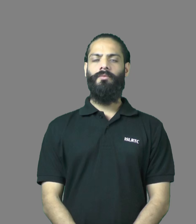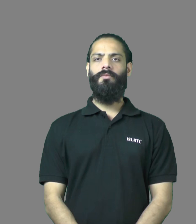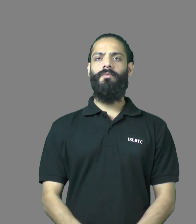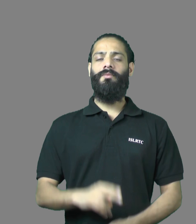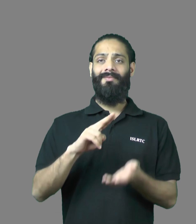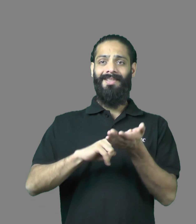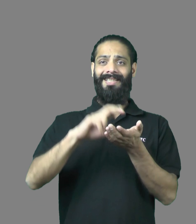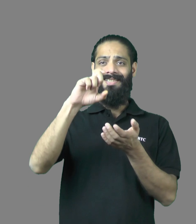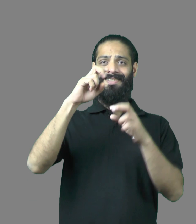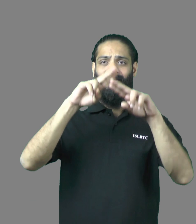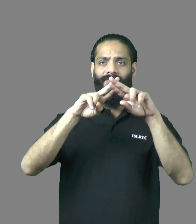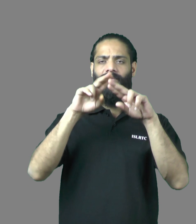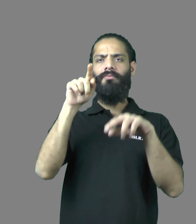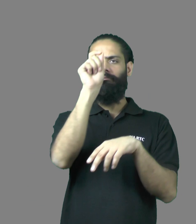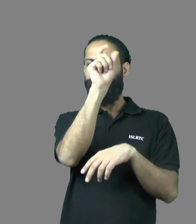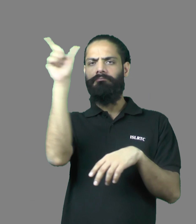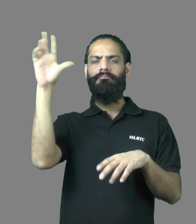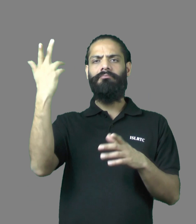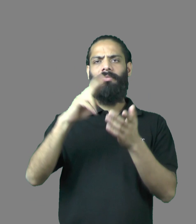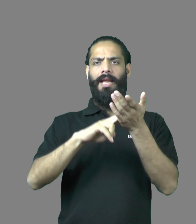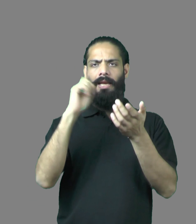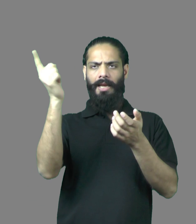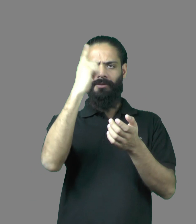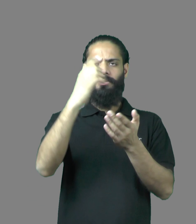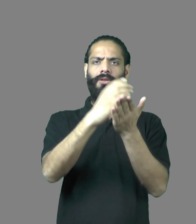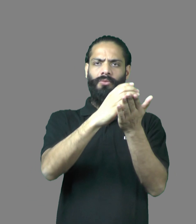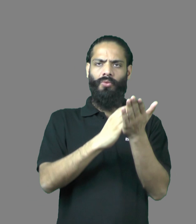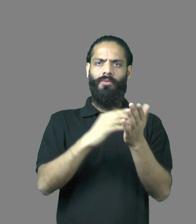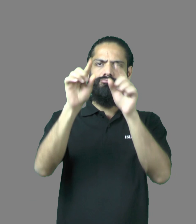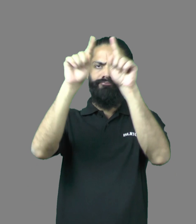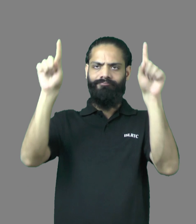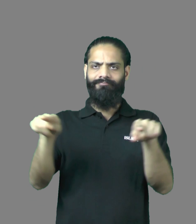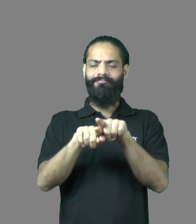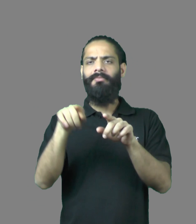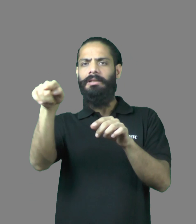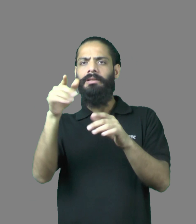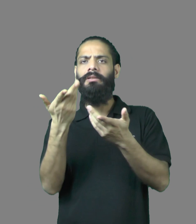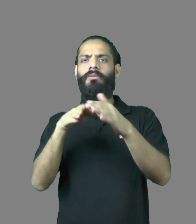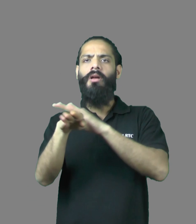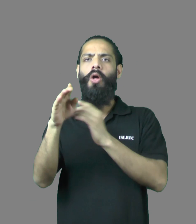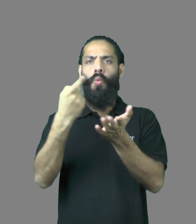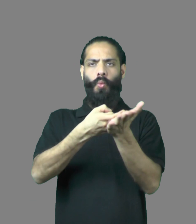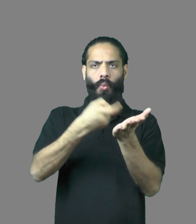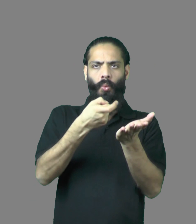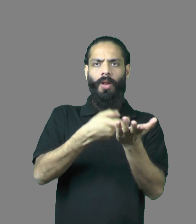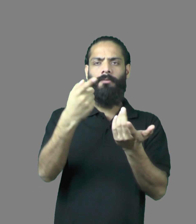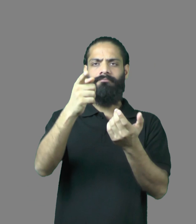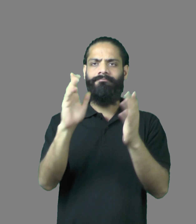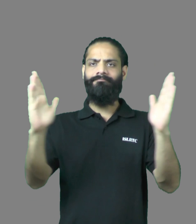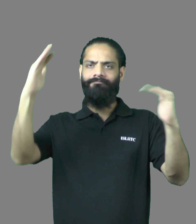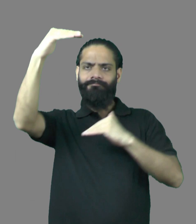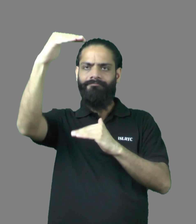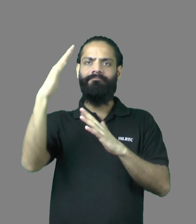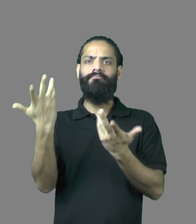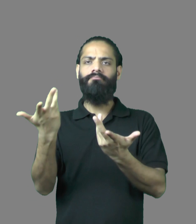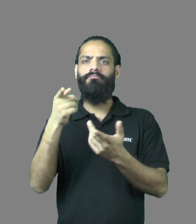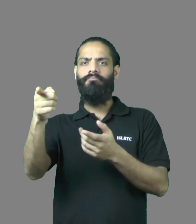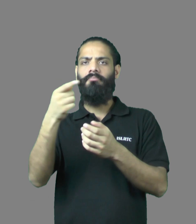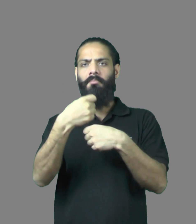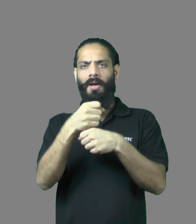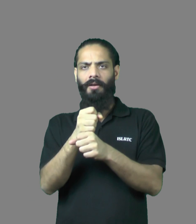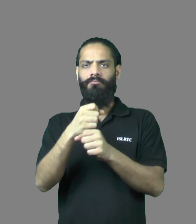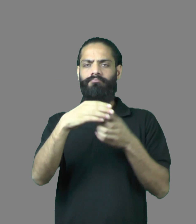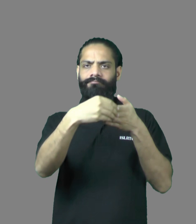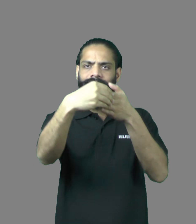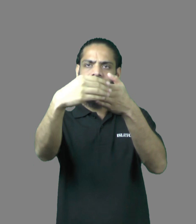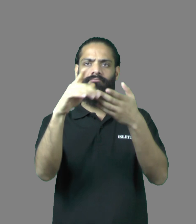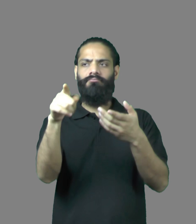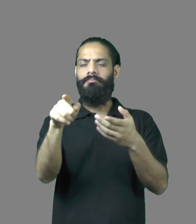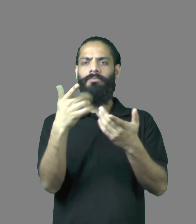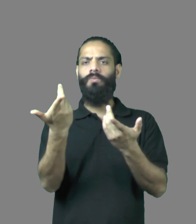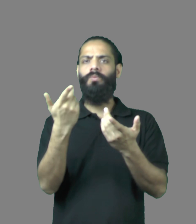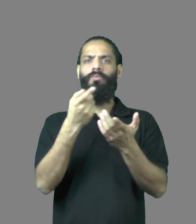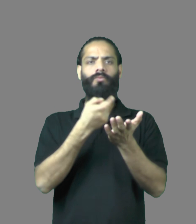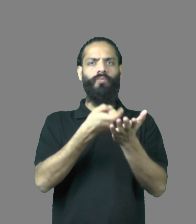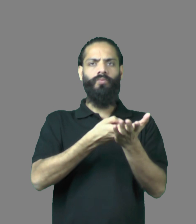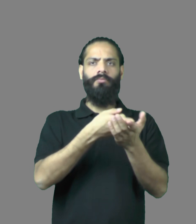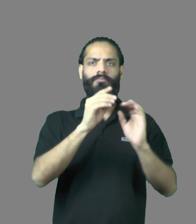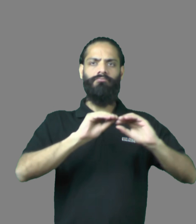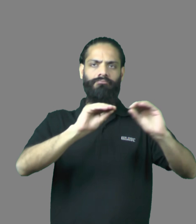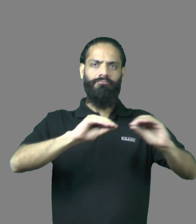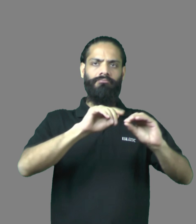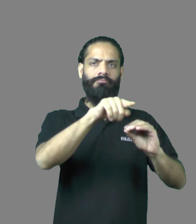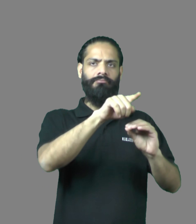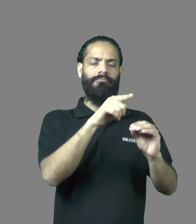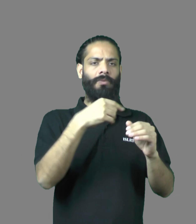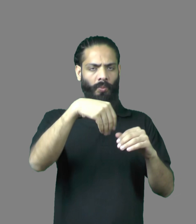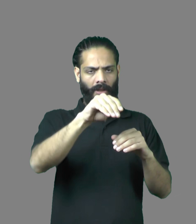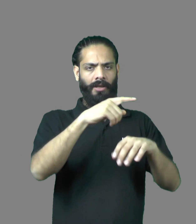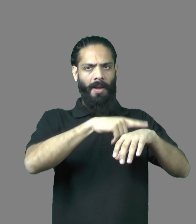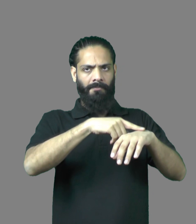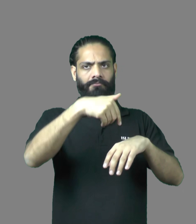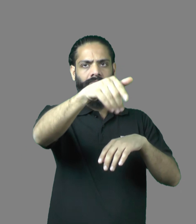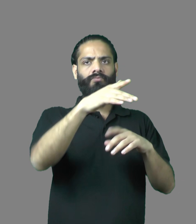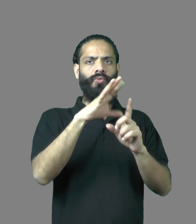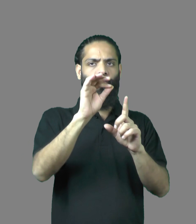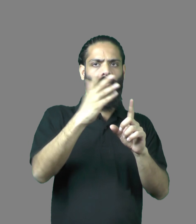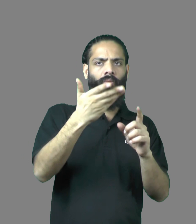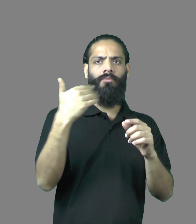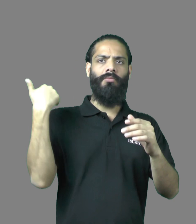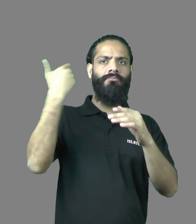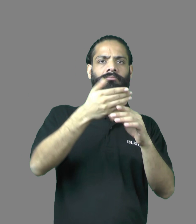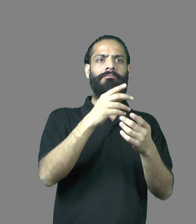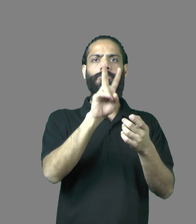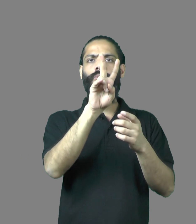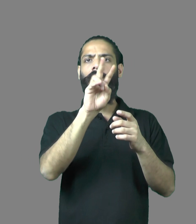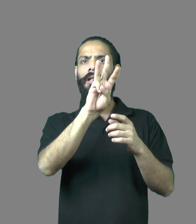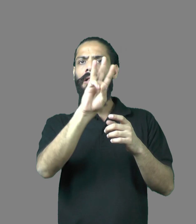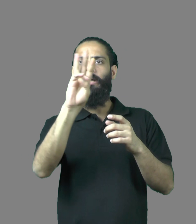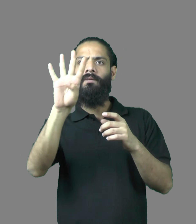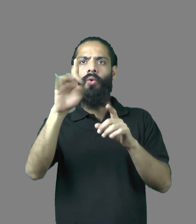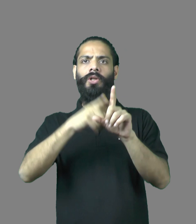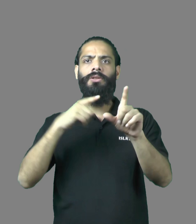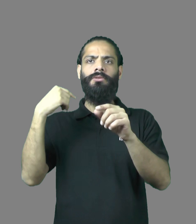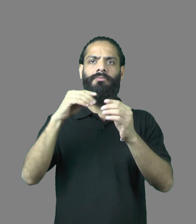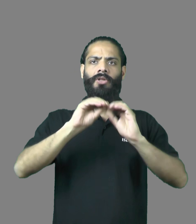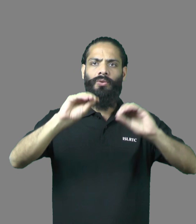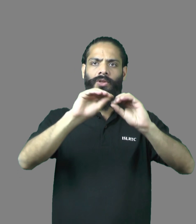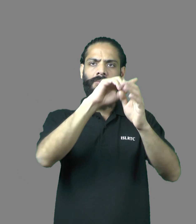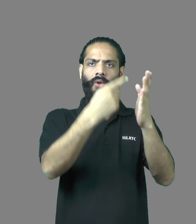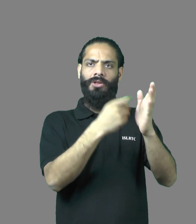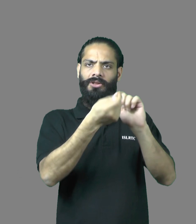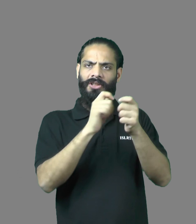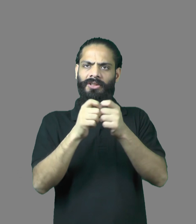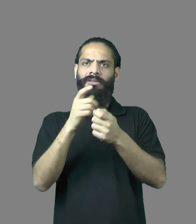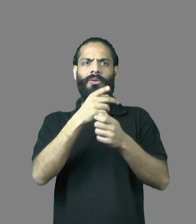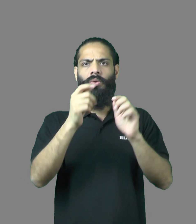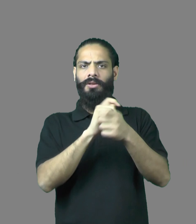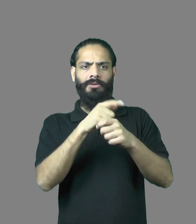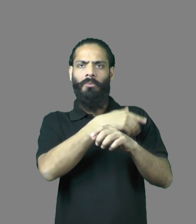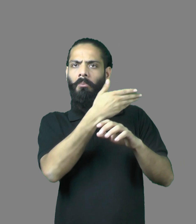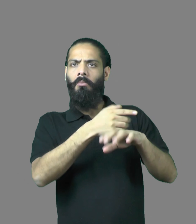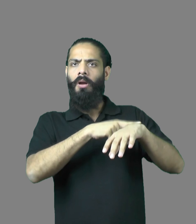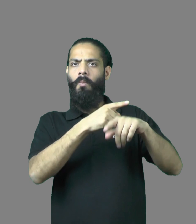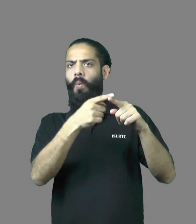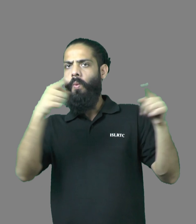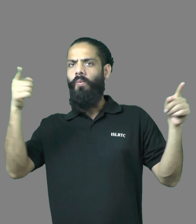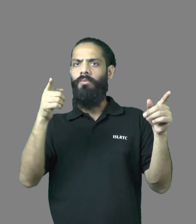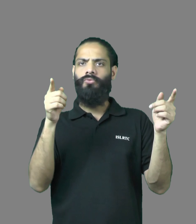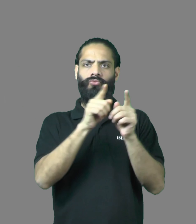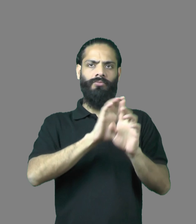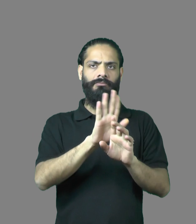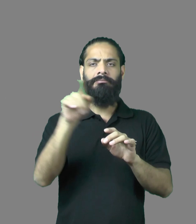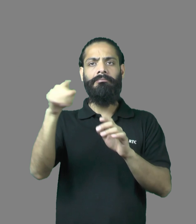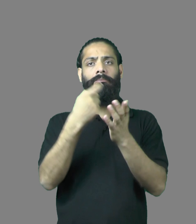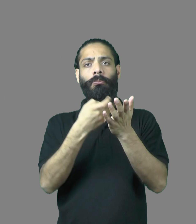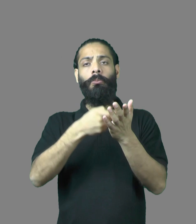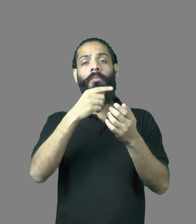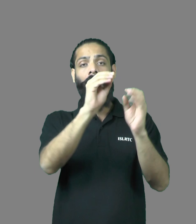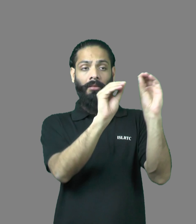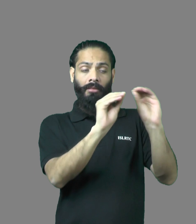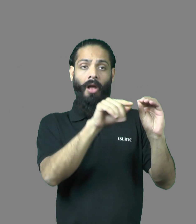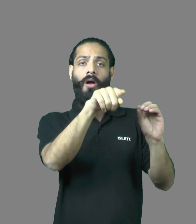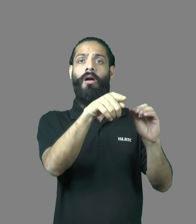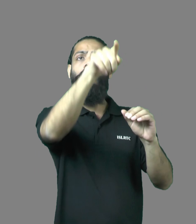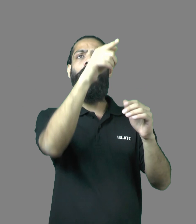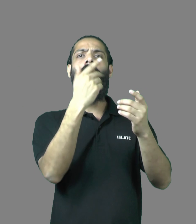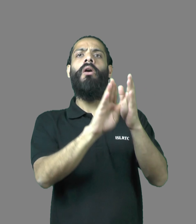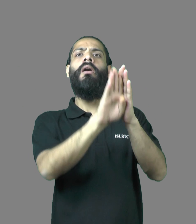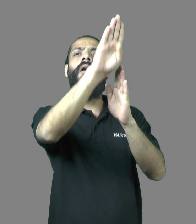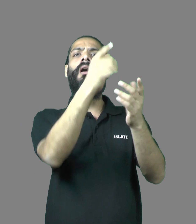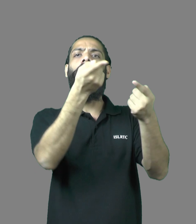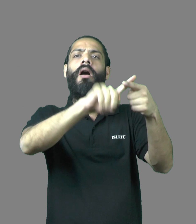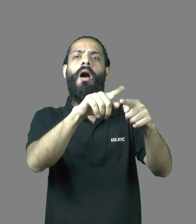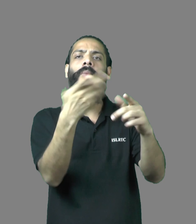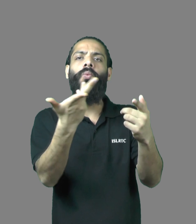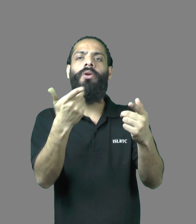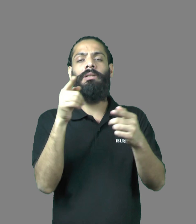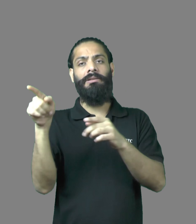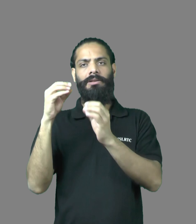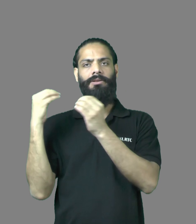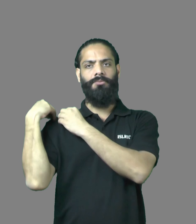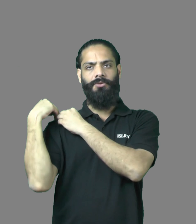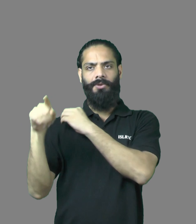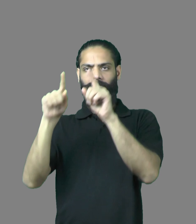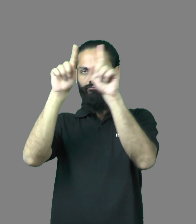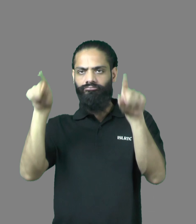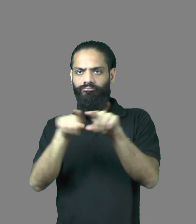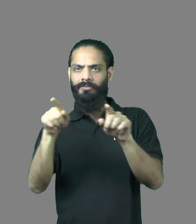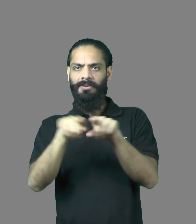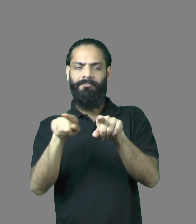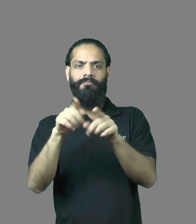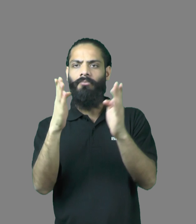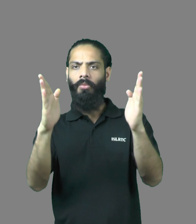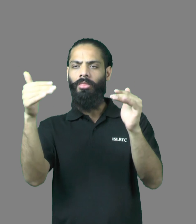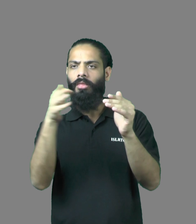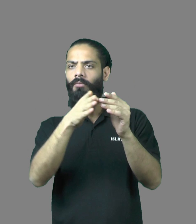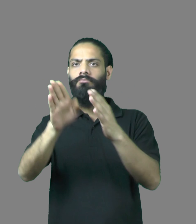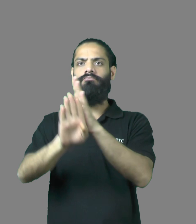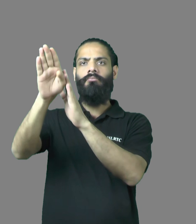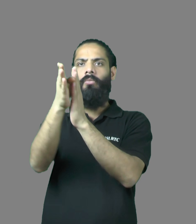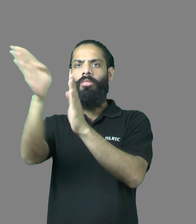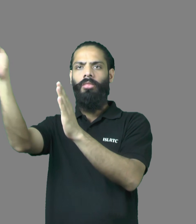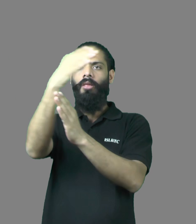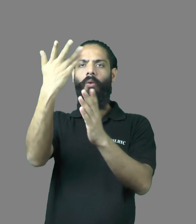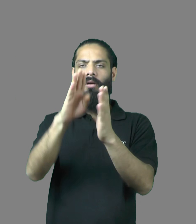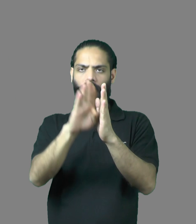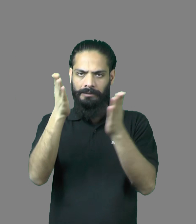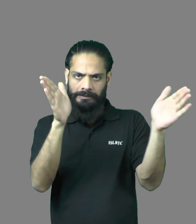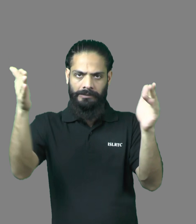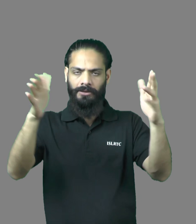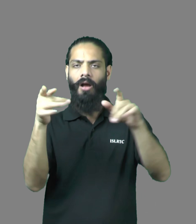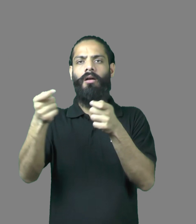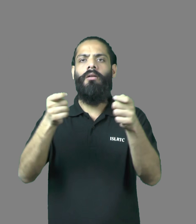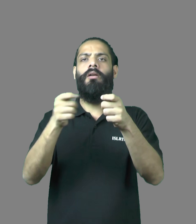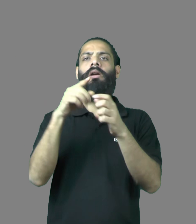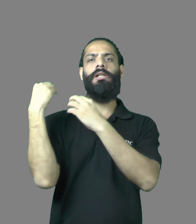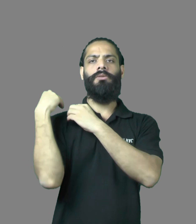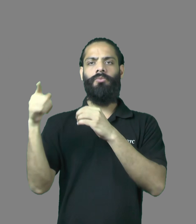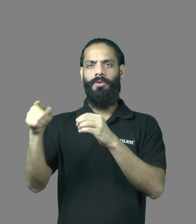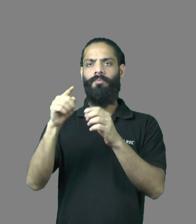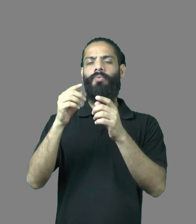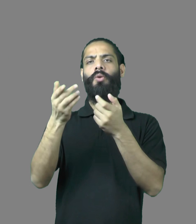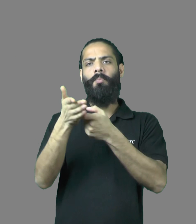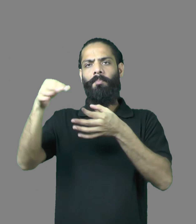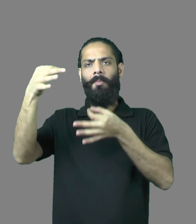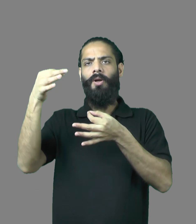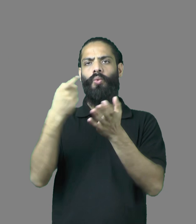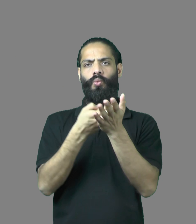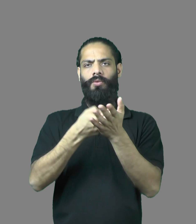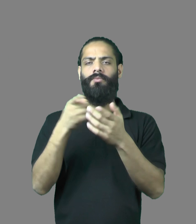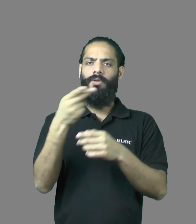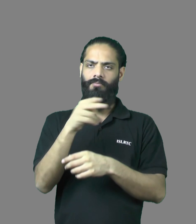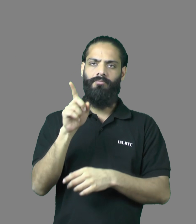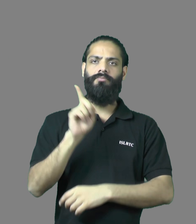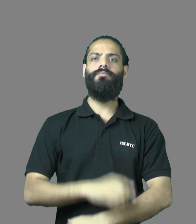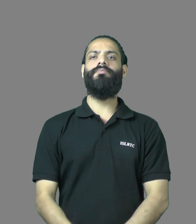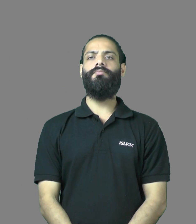National Curriculum Framework (NCF)